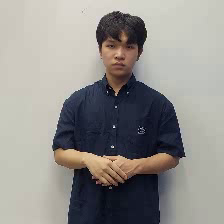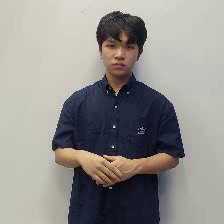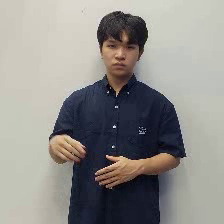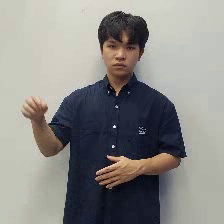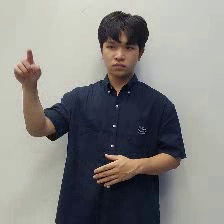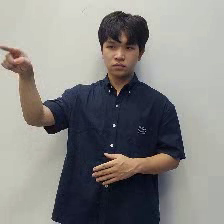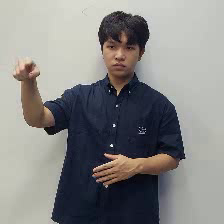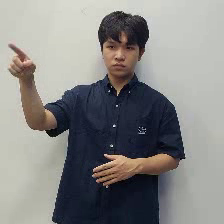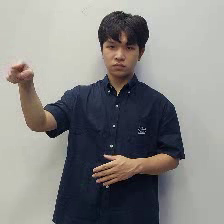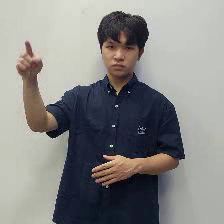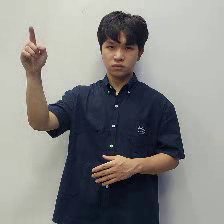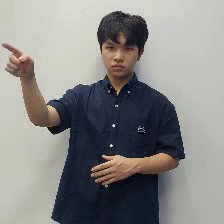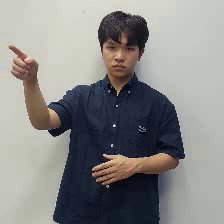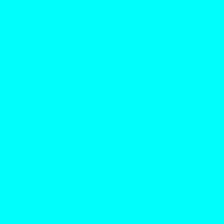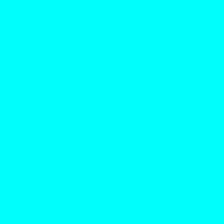Họ